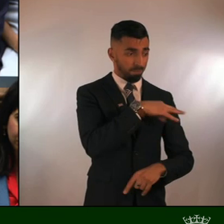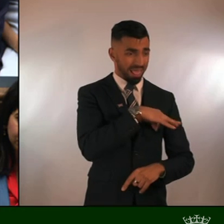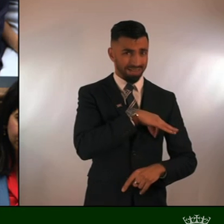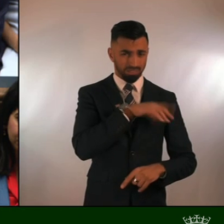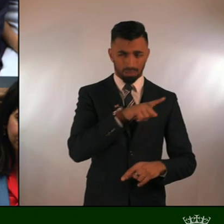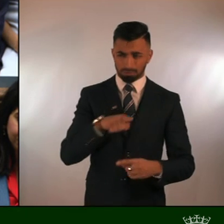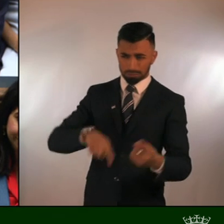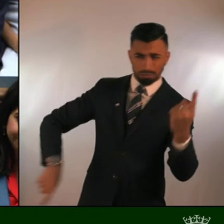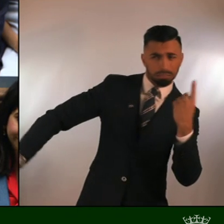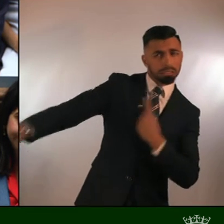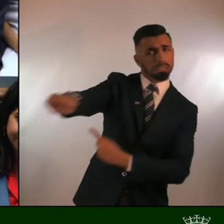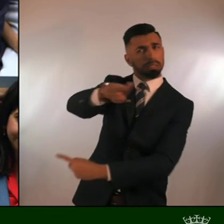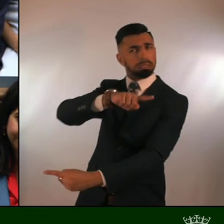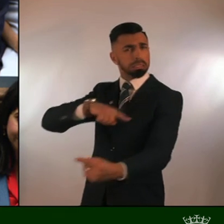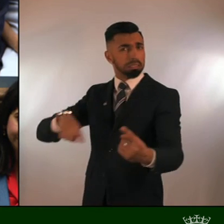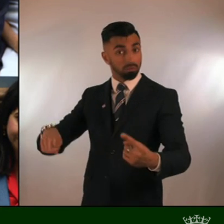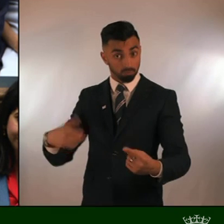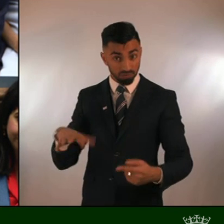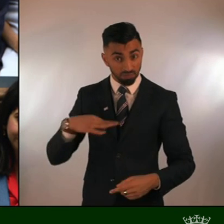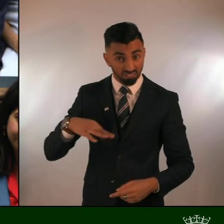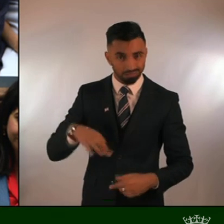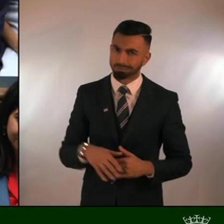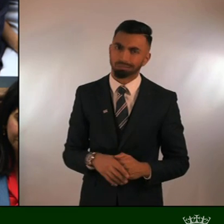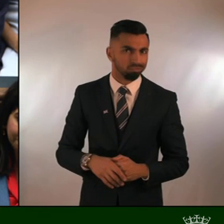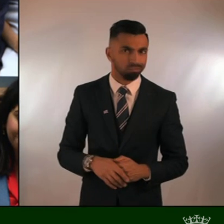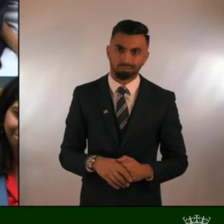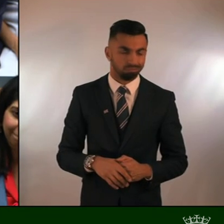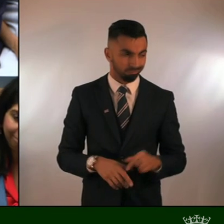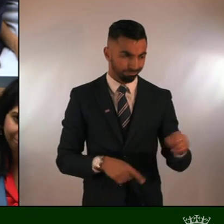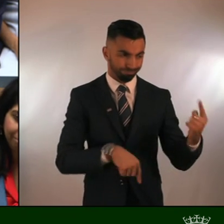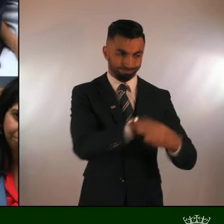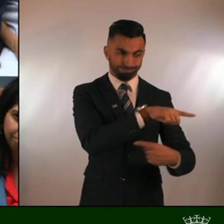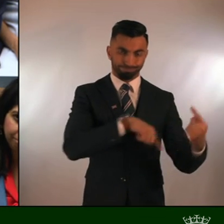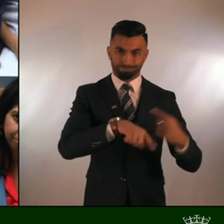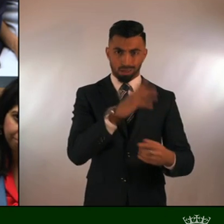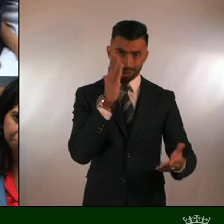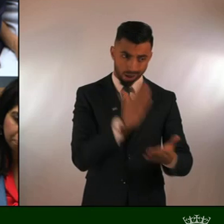Just because it is called entrepreneurs’ relief does not mean that it is entrepreneurs who mainly benefit.